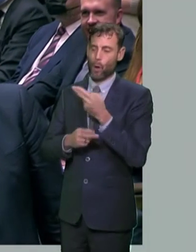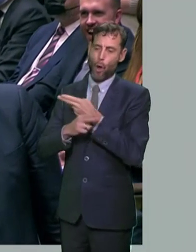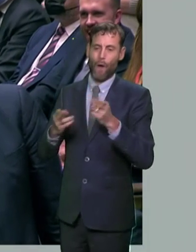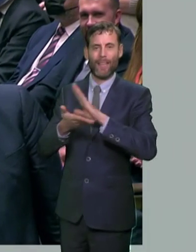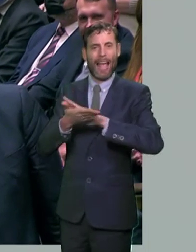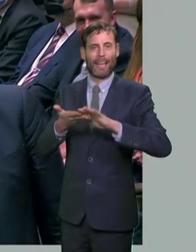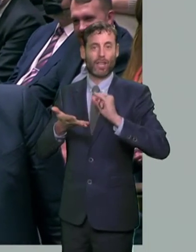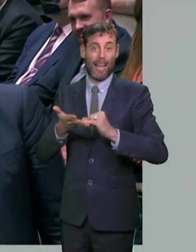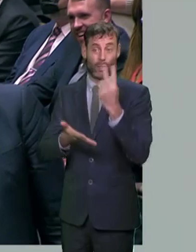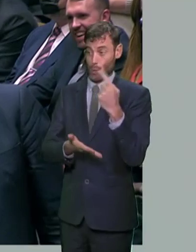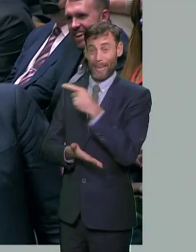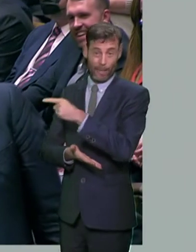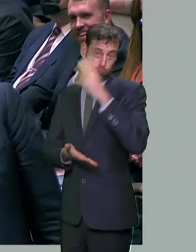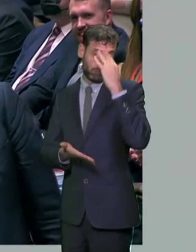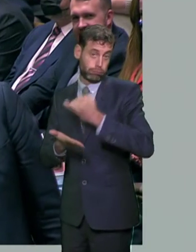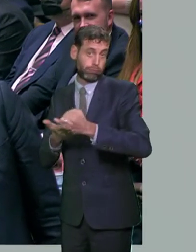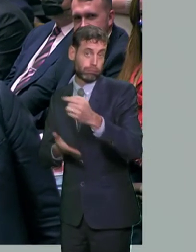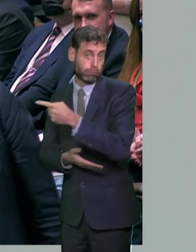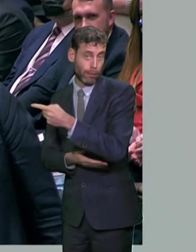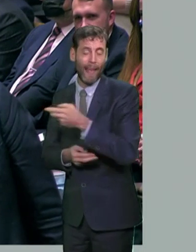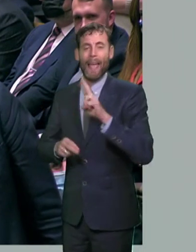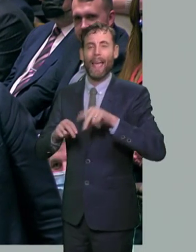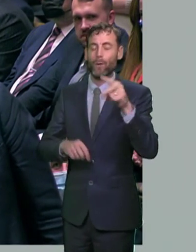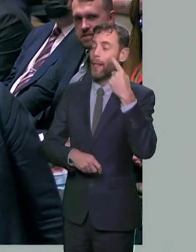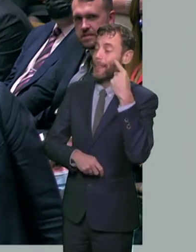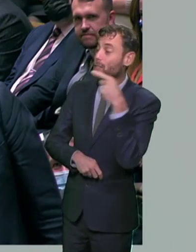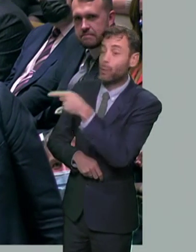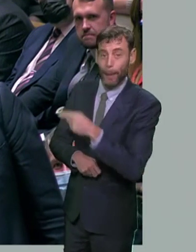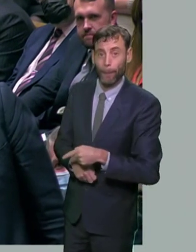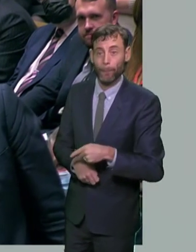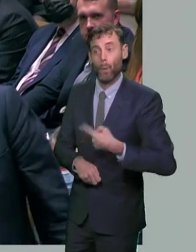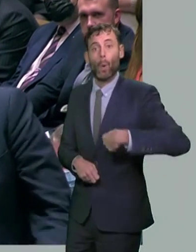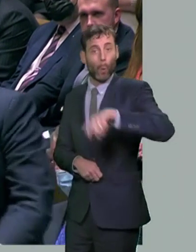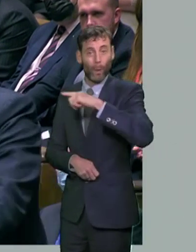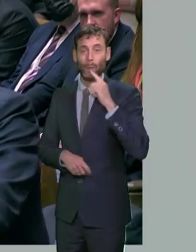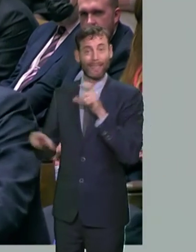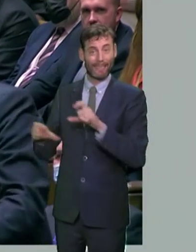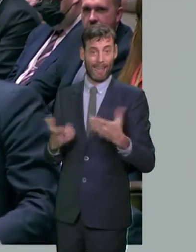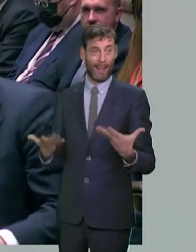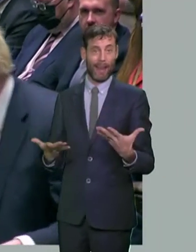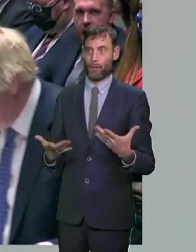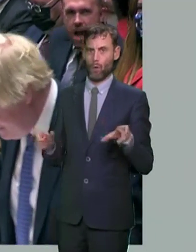That was what he stood for. If we had listened to him, we would all still be in lockdown.